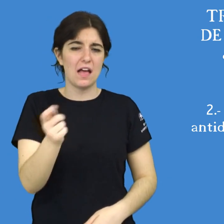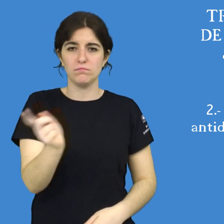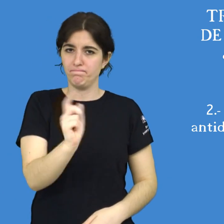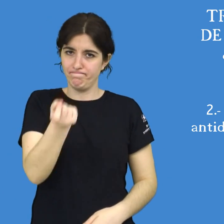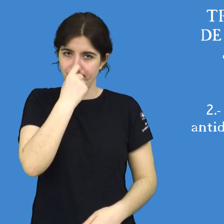no